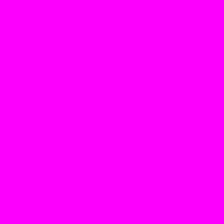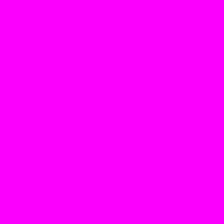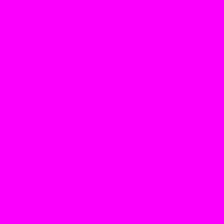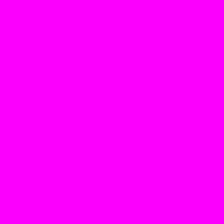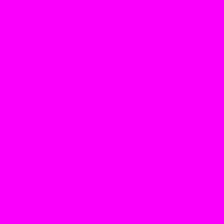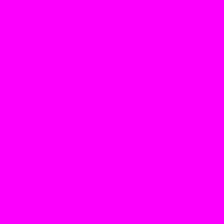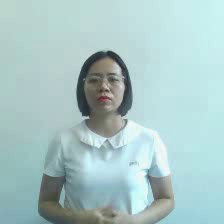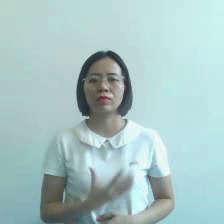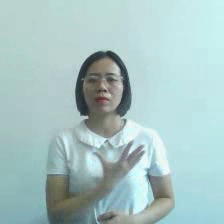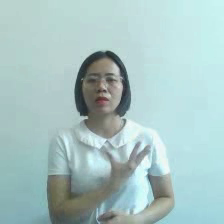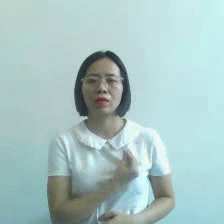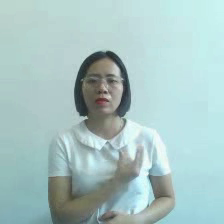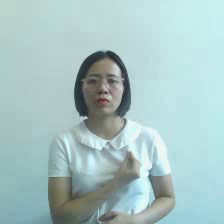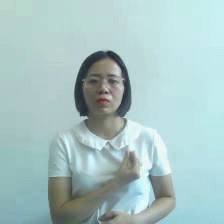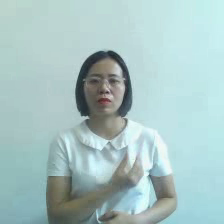Xúc động